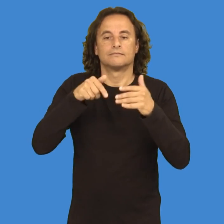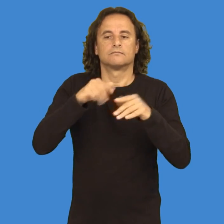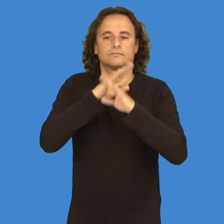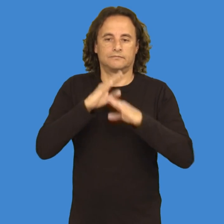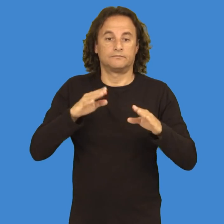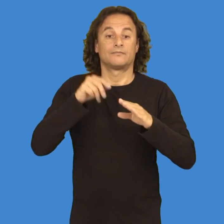resultado